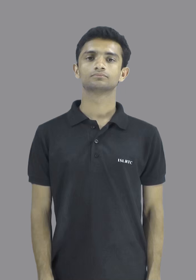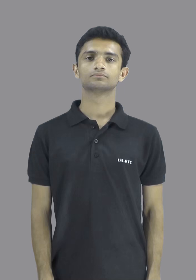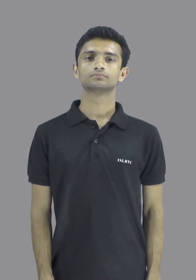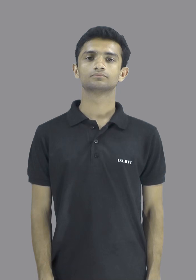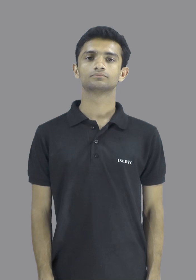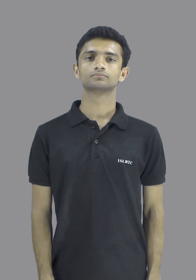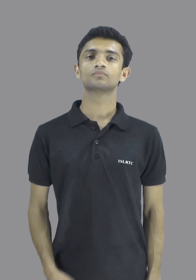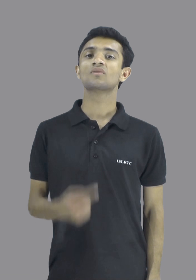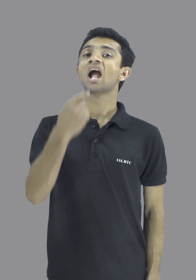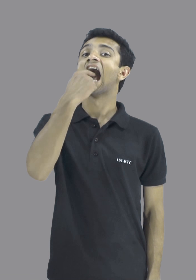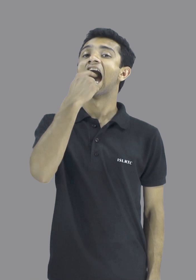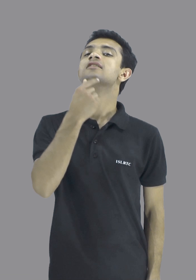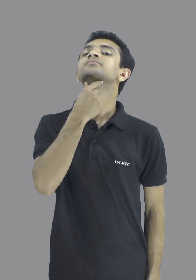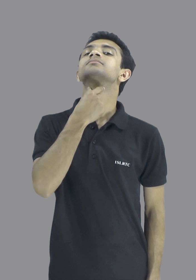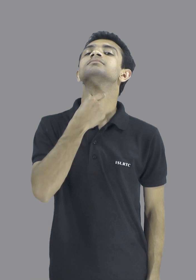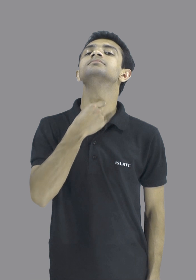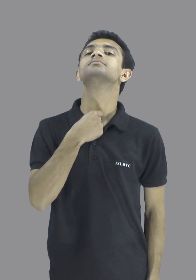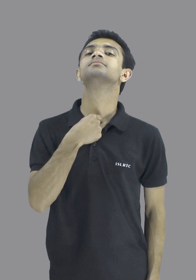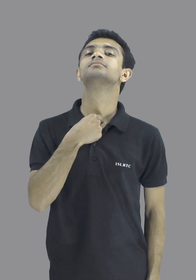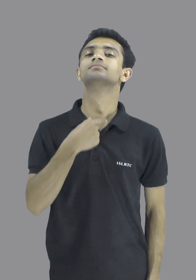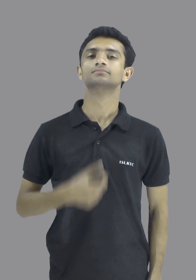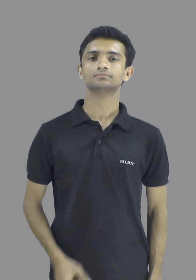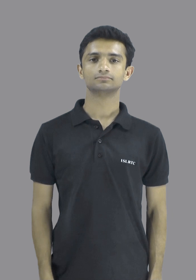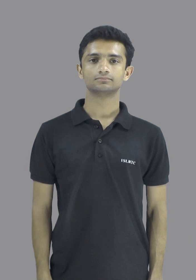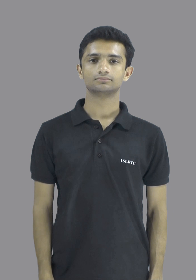Throat